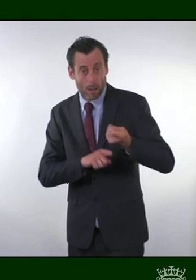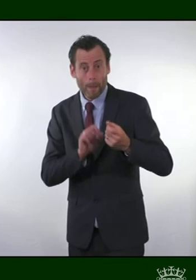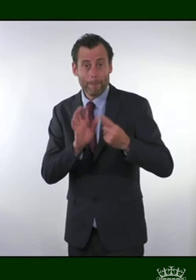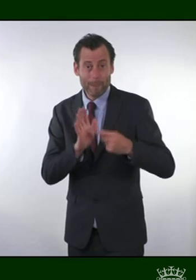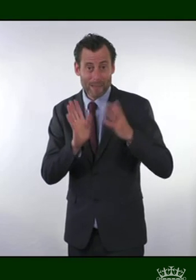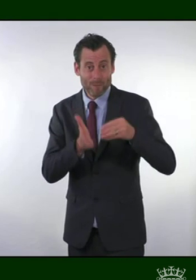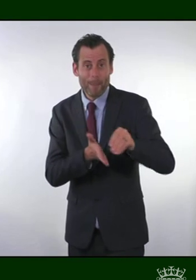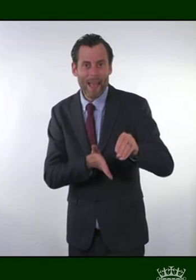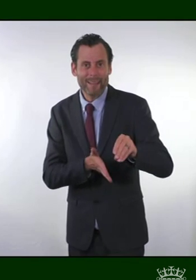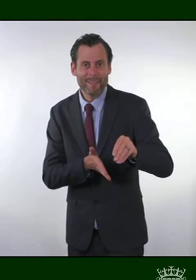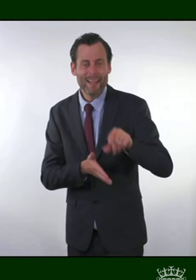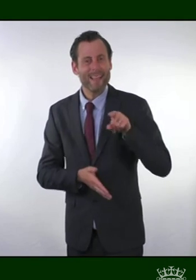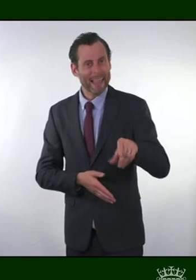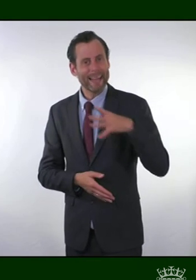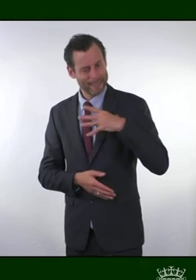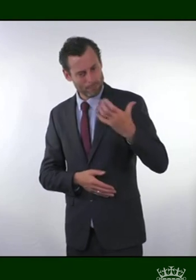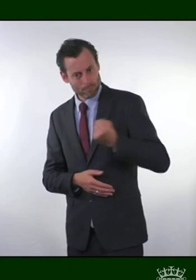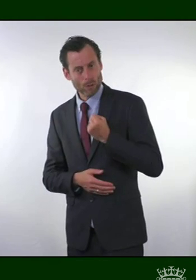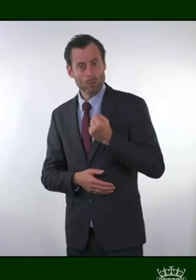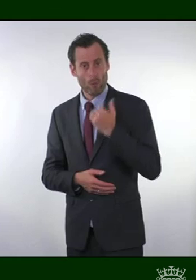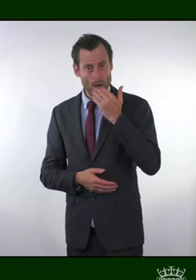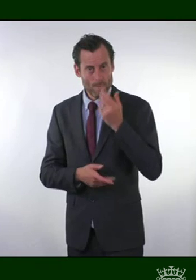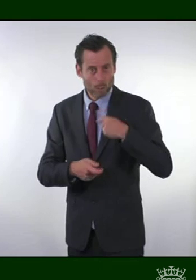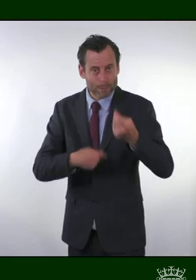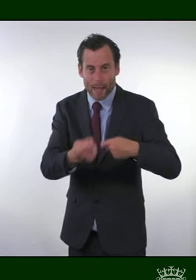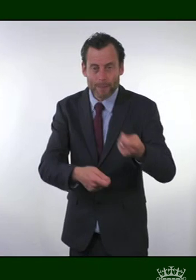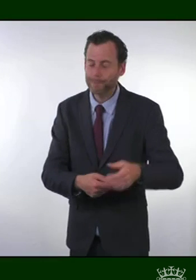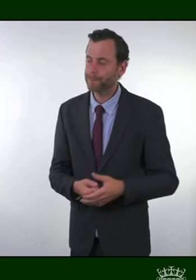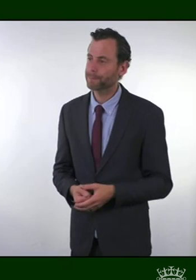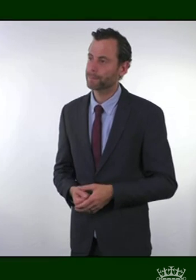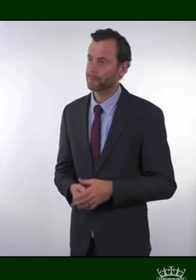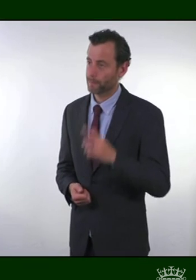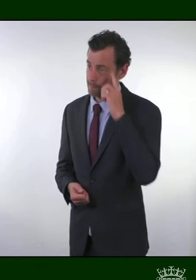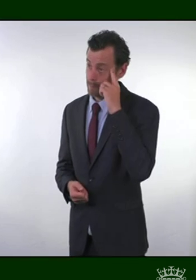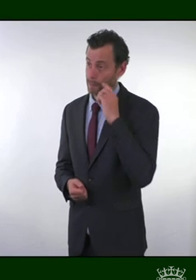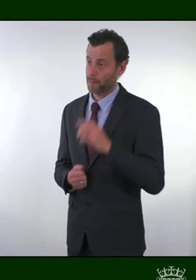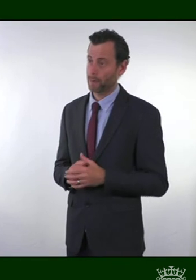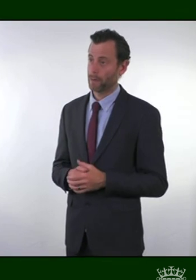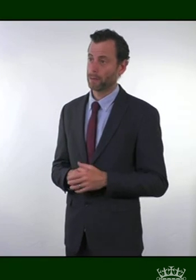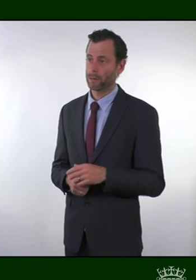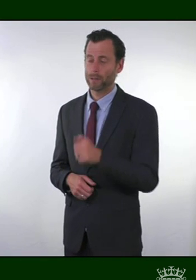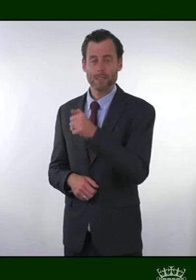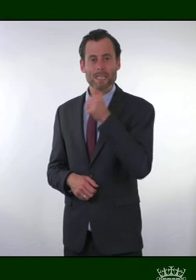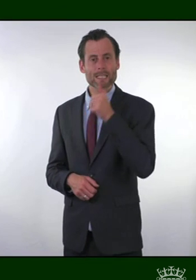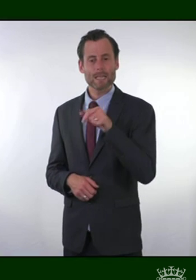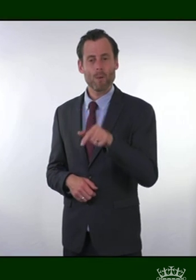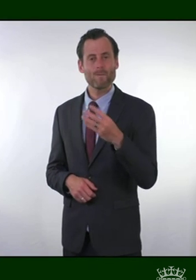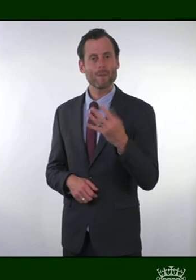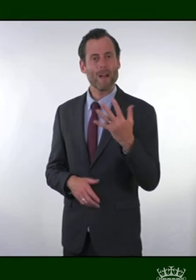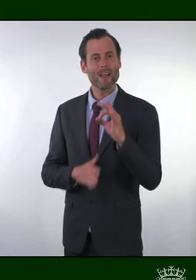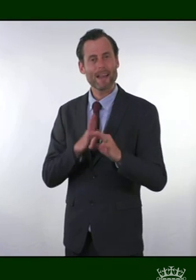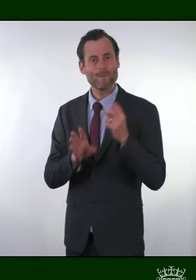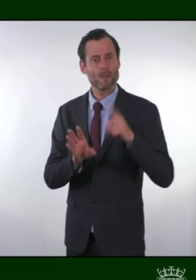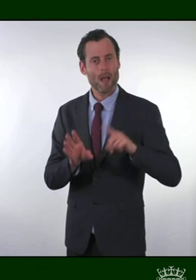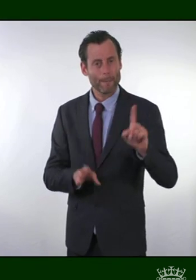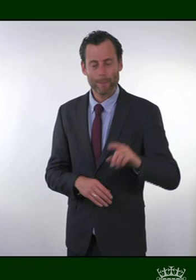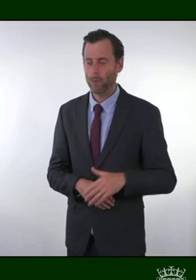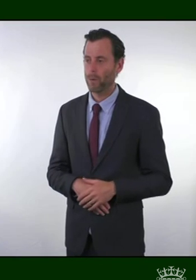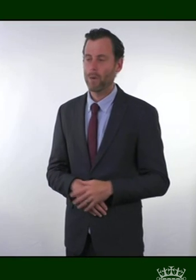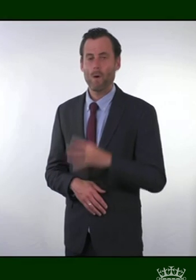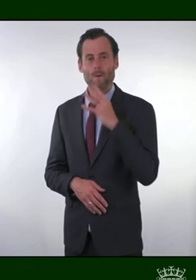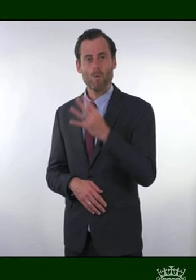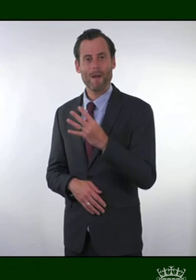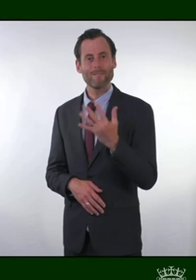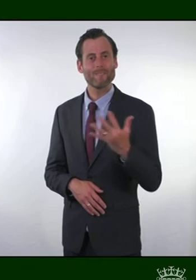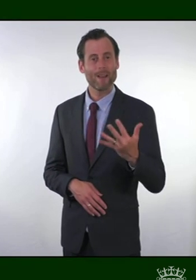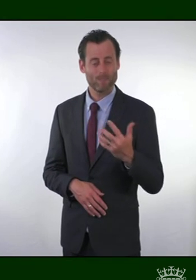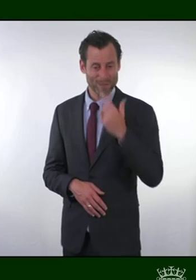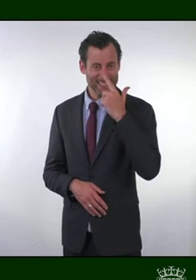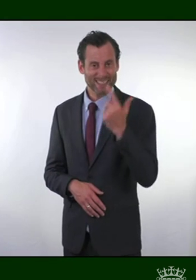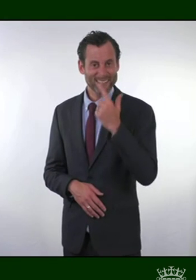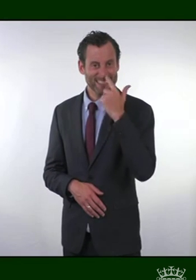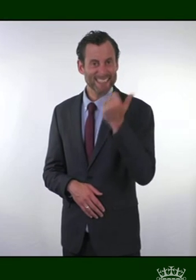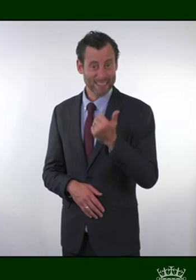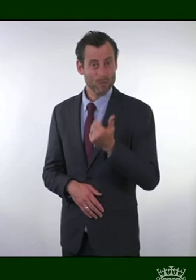I note that the Chancellor cited the higher band of pay for a 24-year-old, not the £6.45 an hour for younger people or the £4.55 that 16 and 17-year-olds get—an absolute pittance.